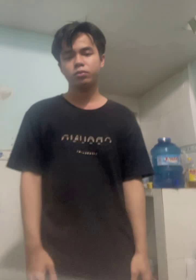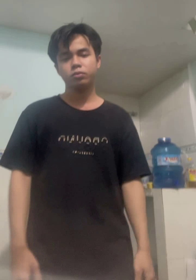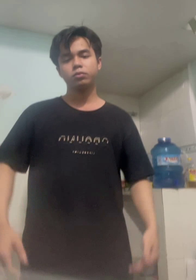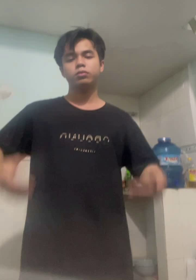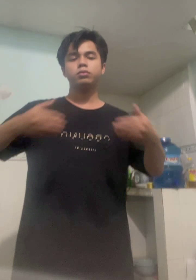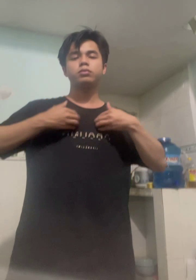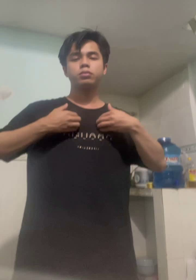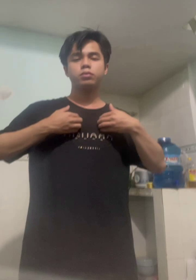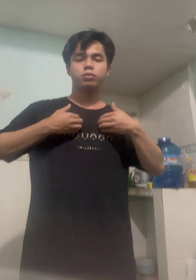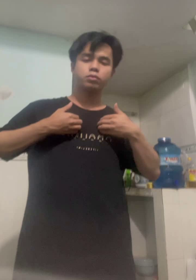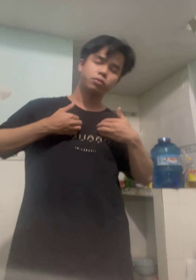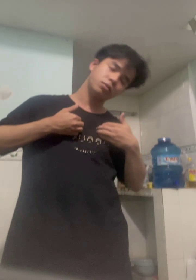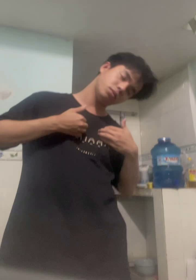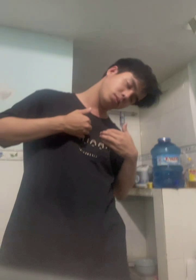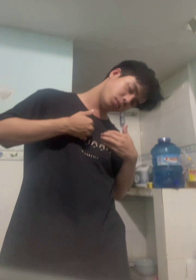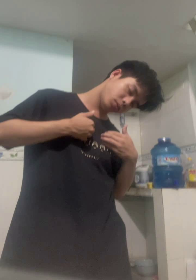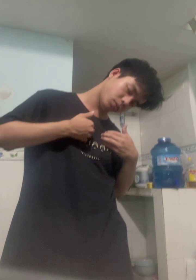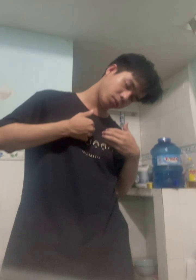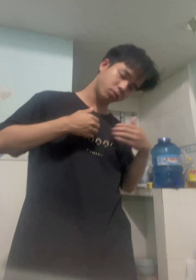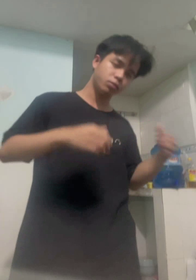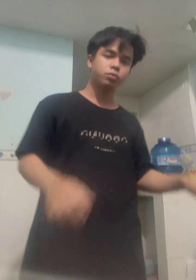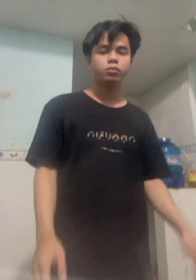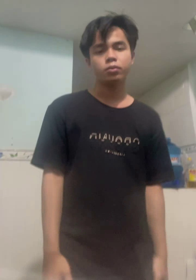met moi